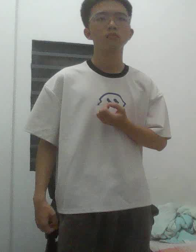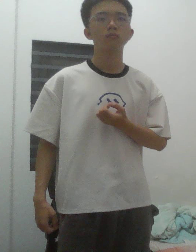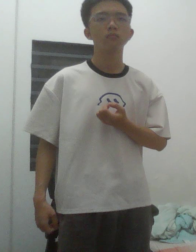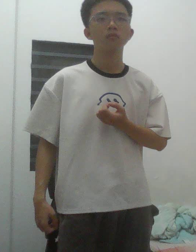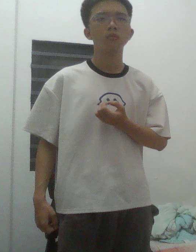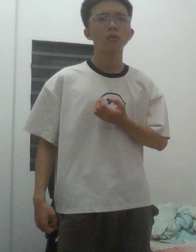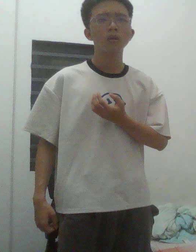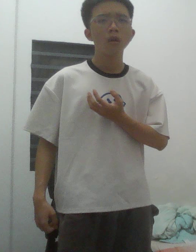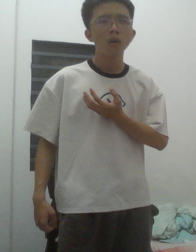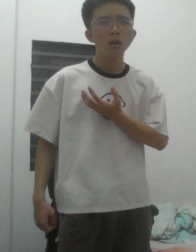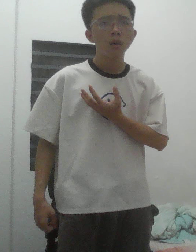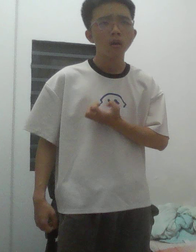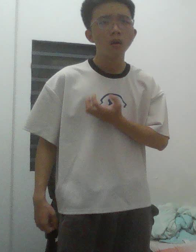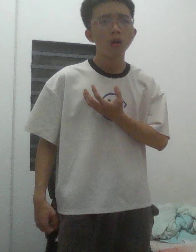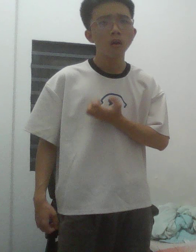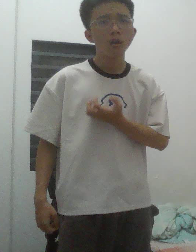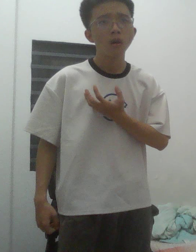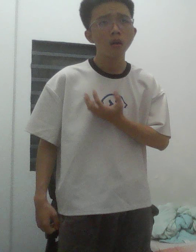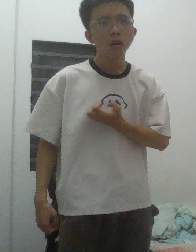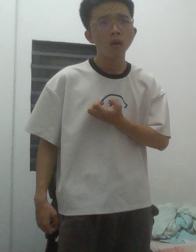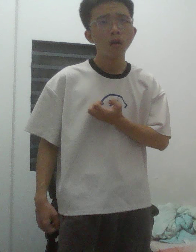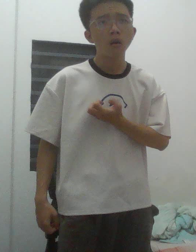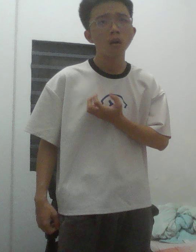lo so